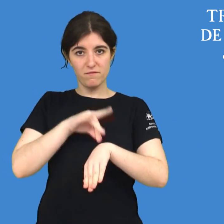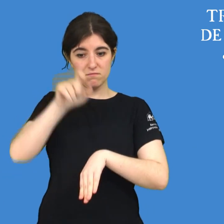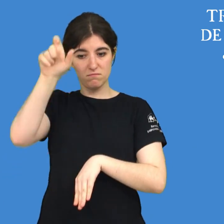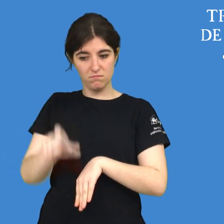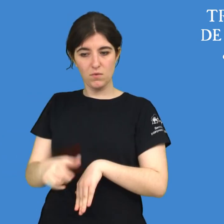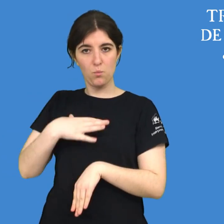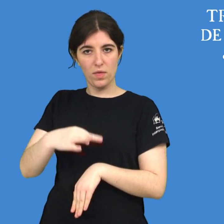persona